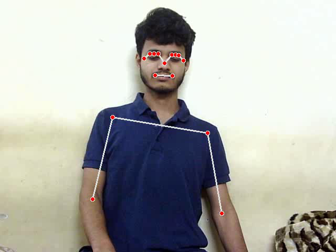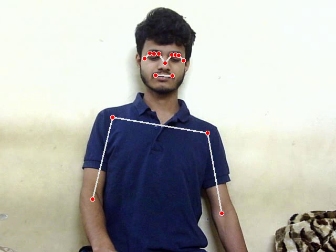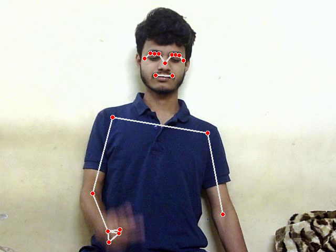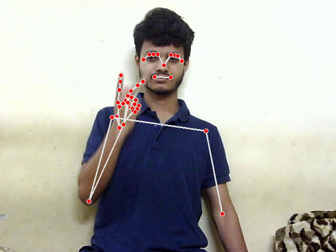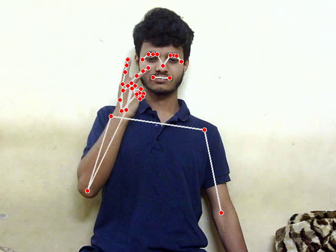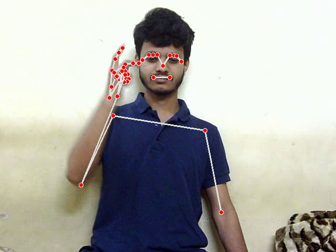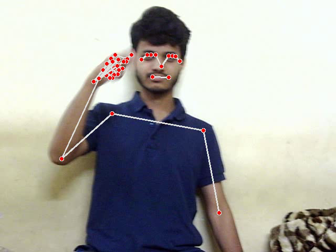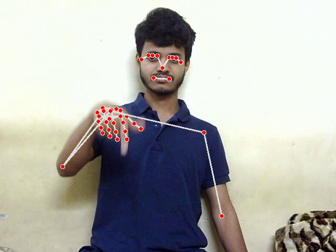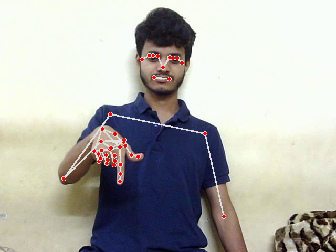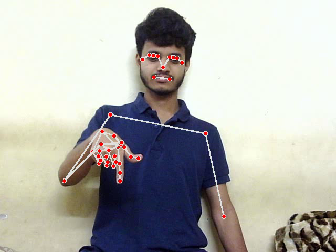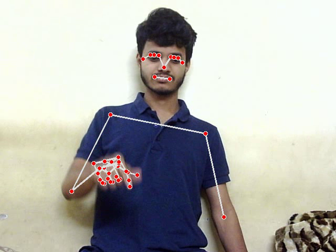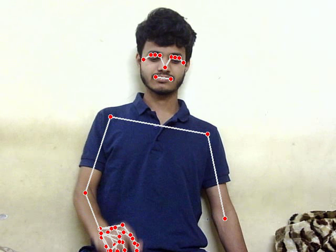see you later